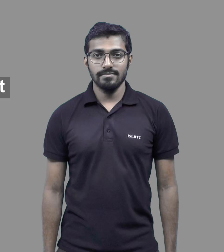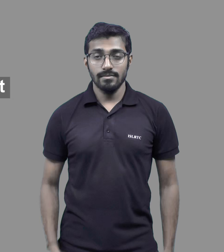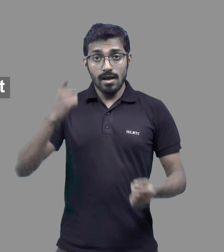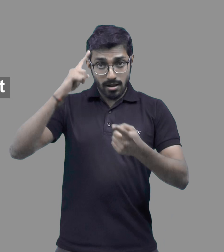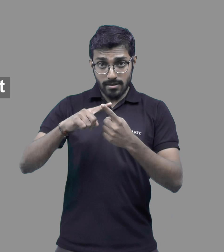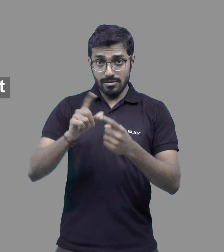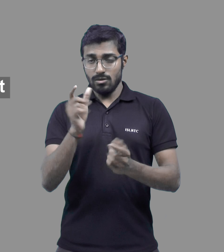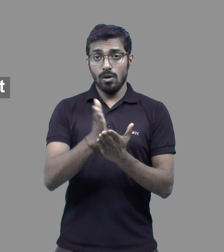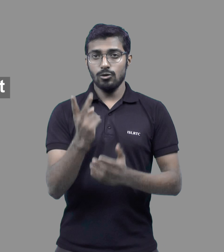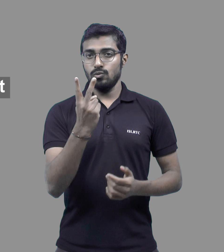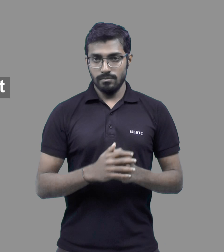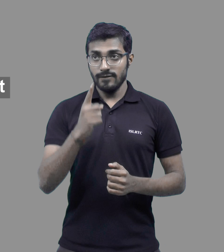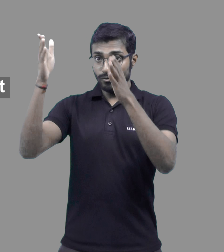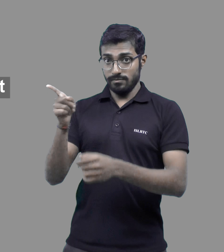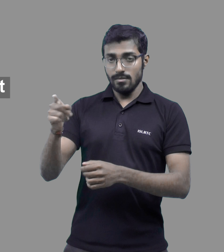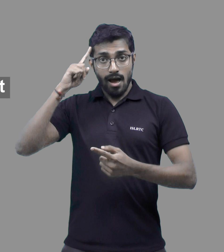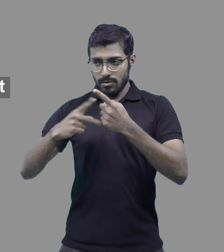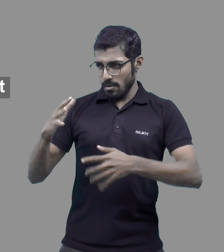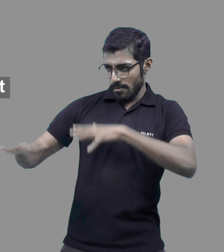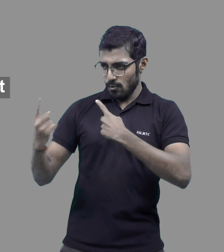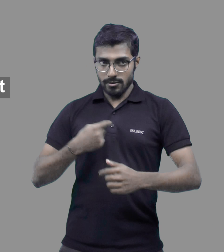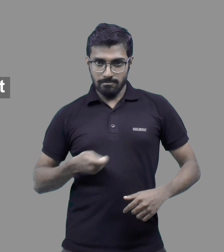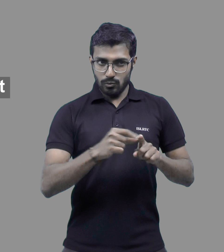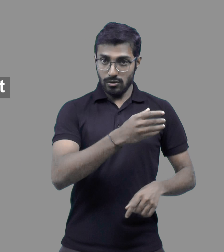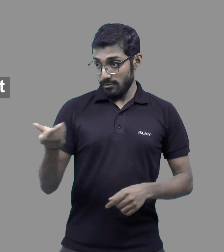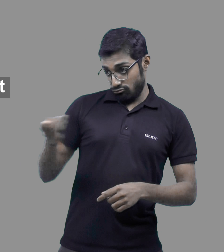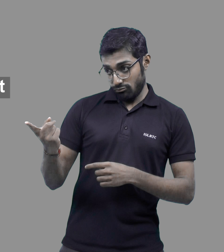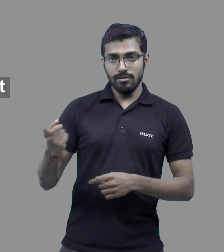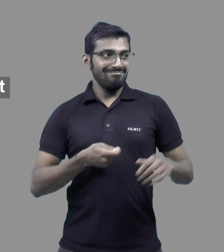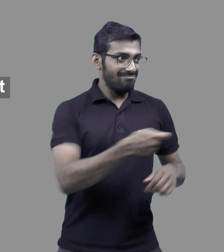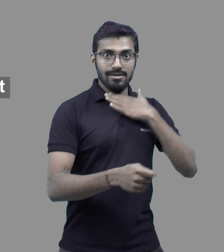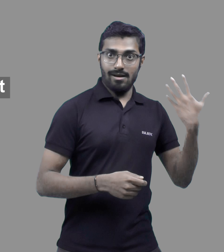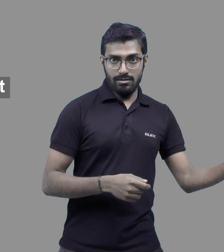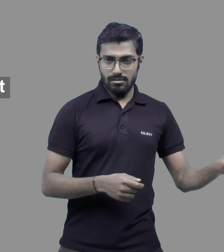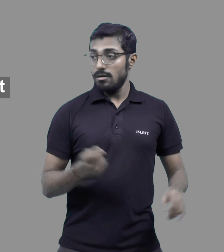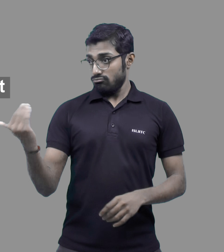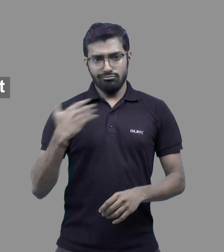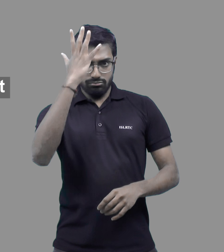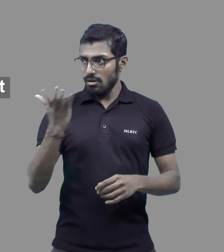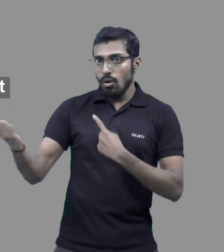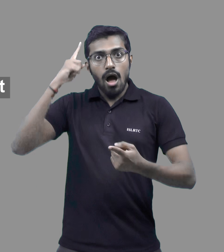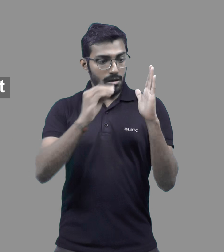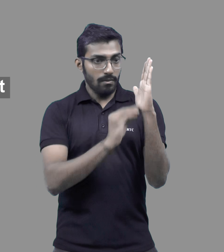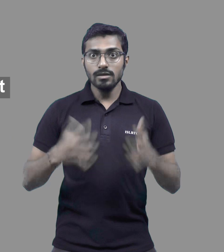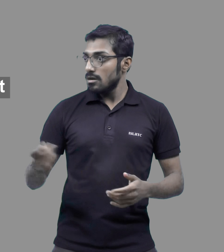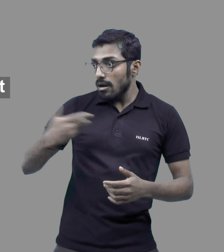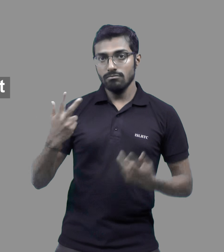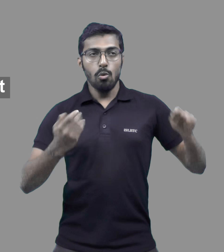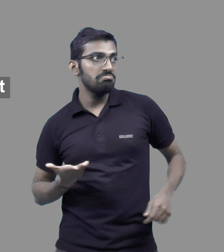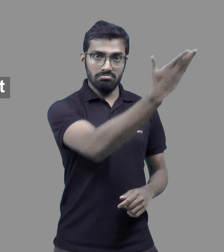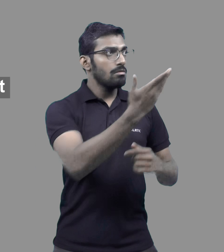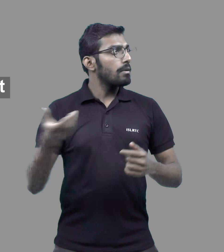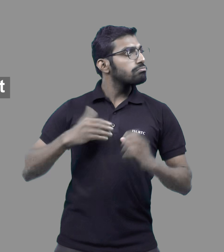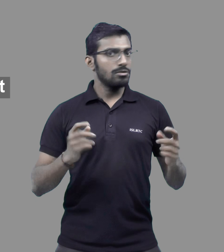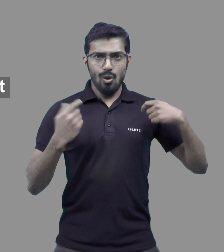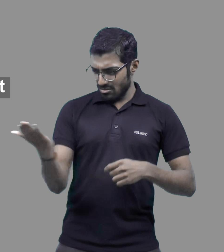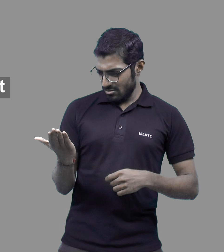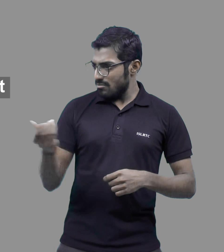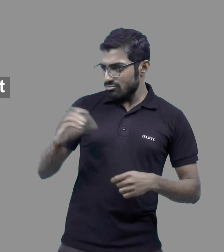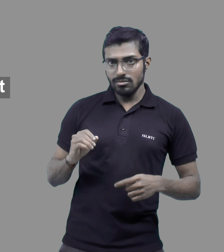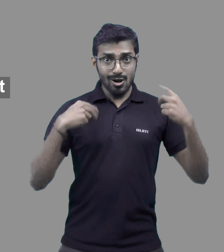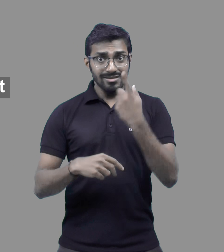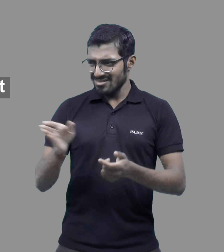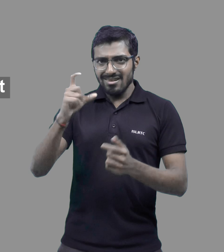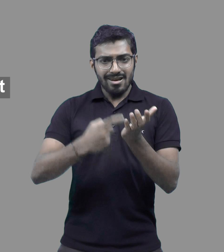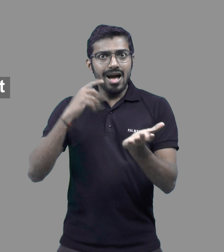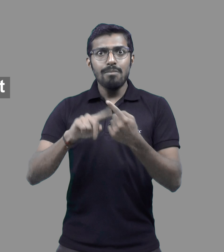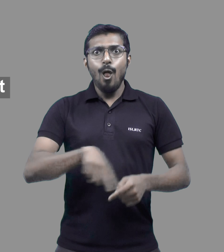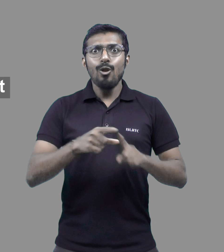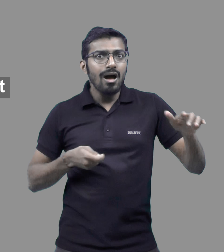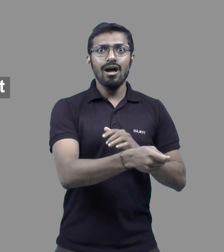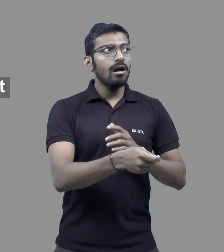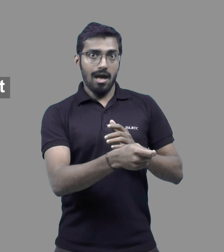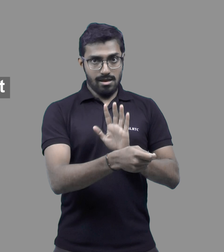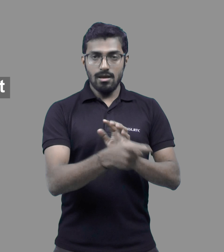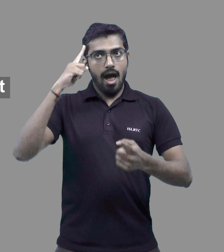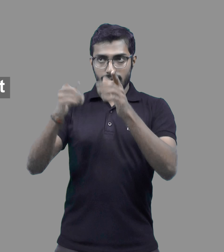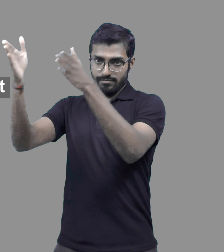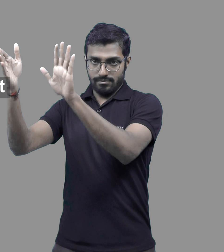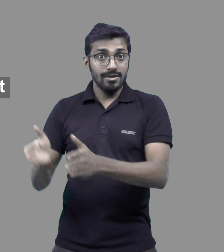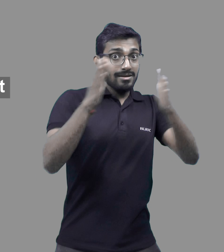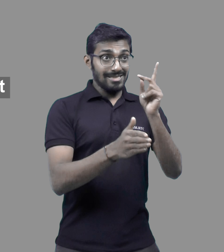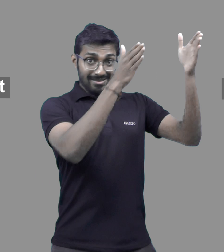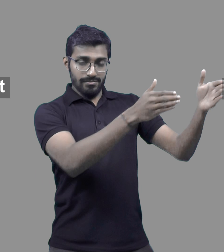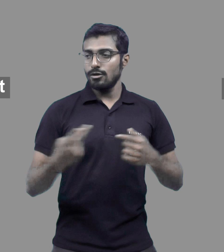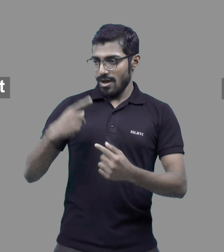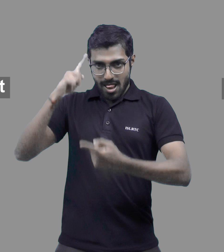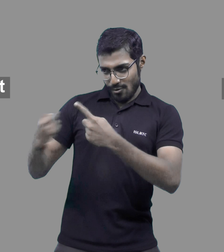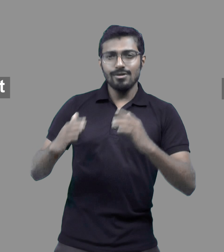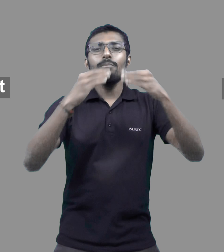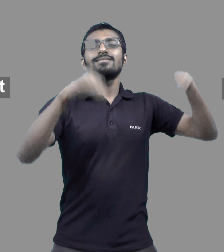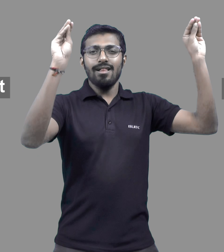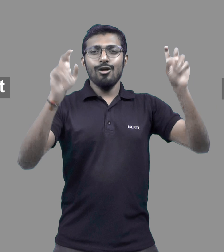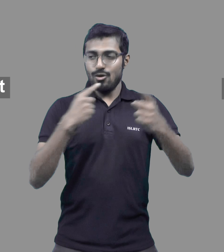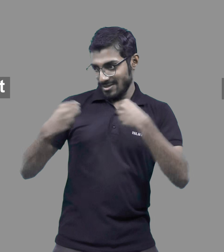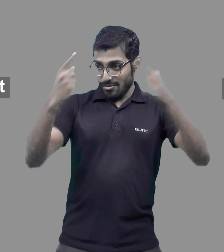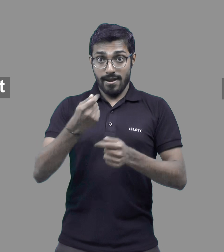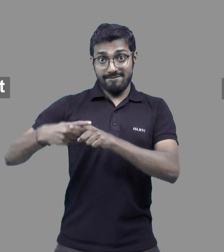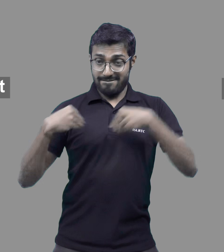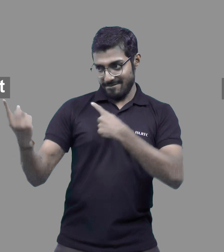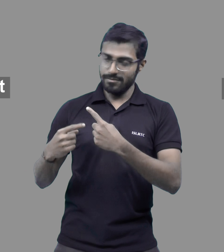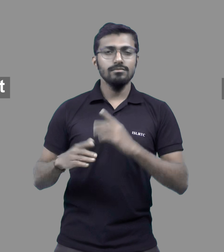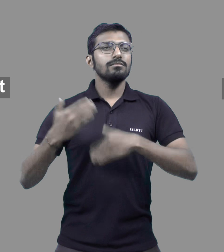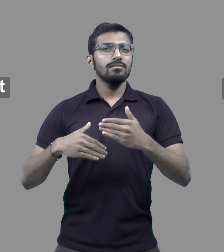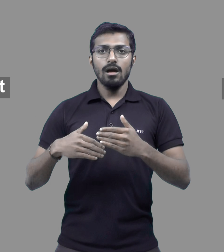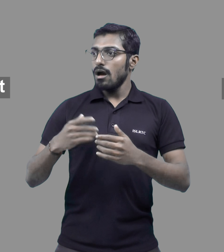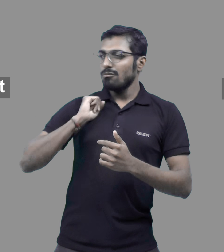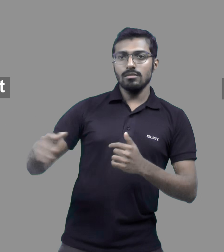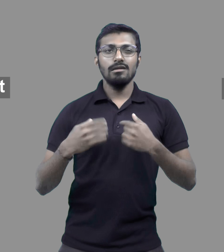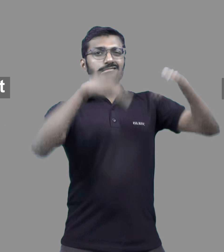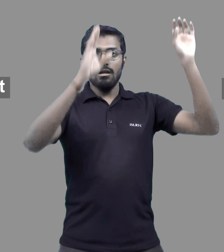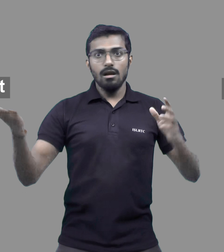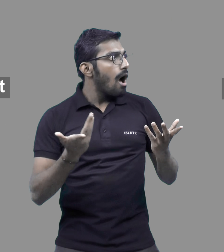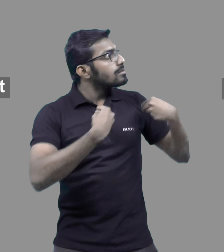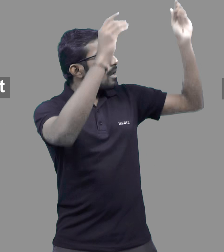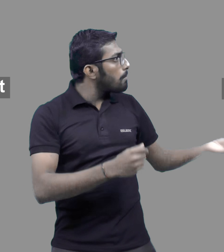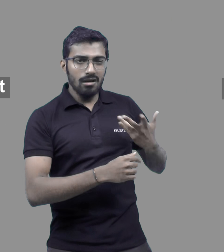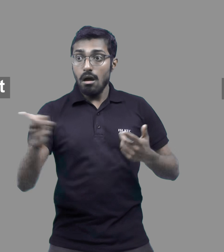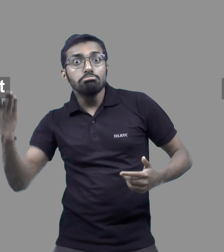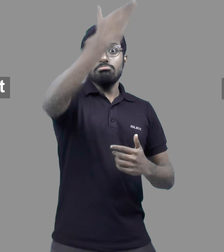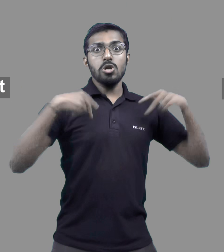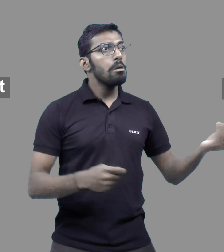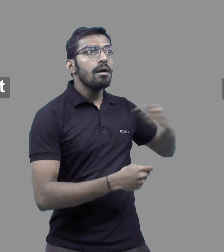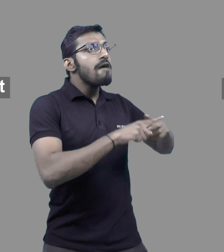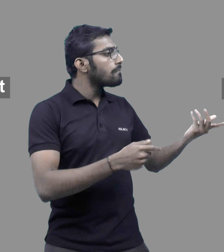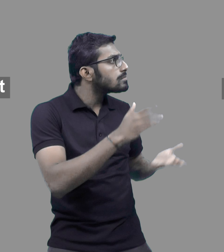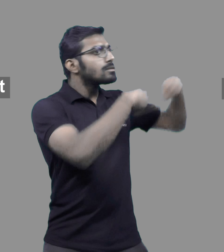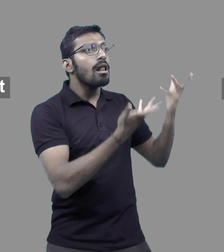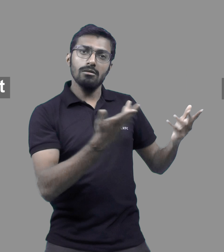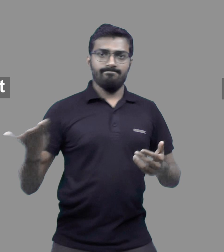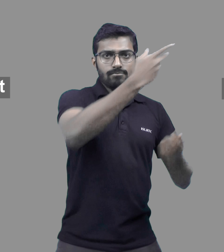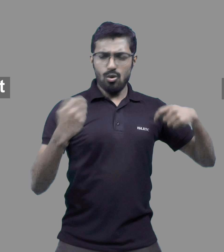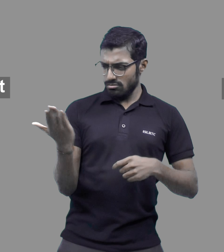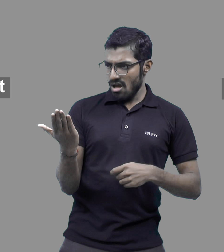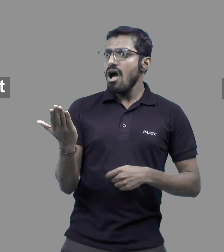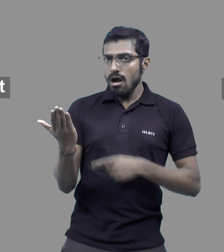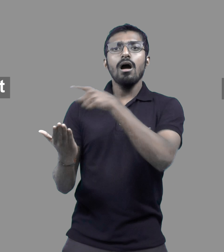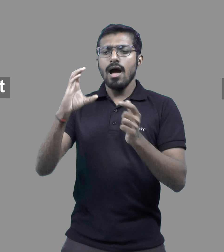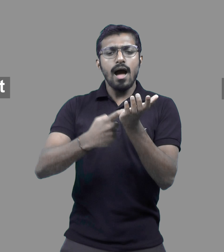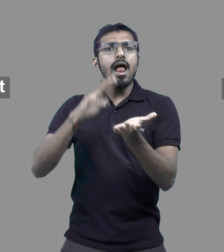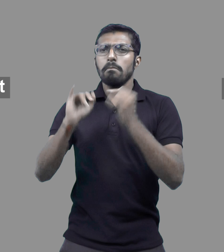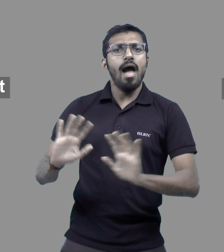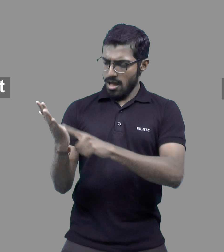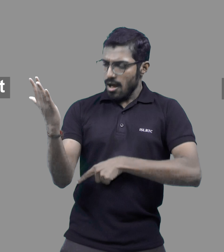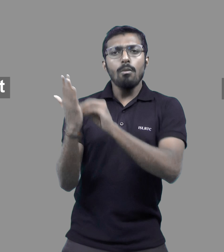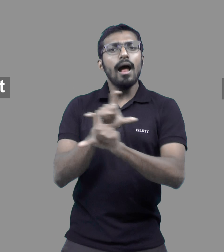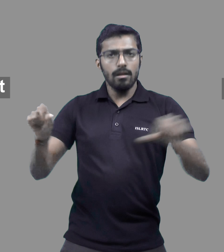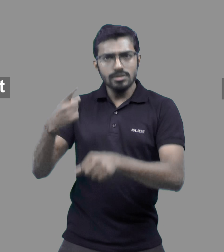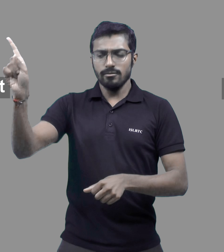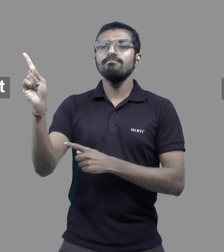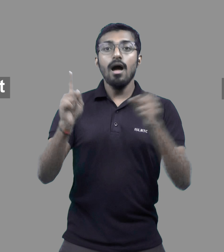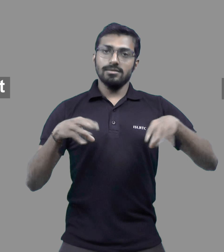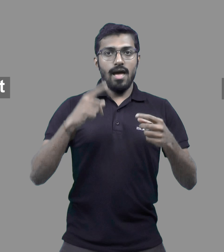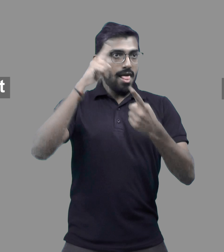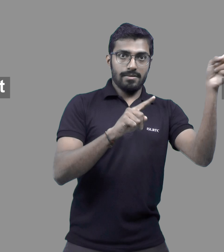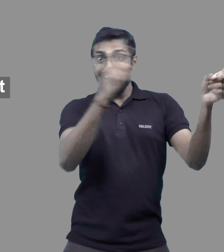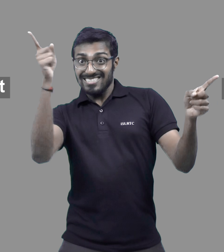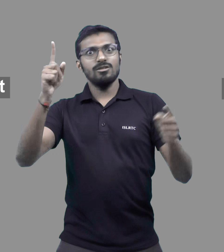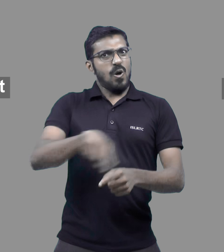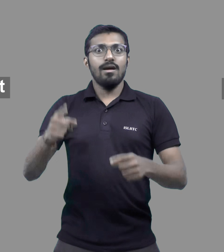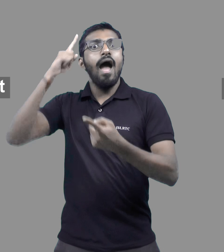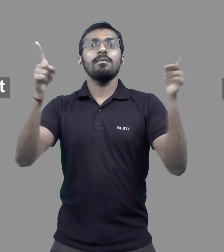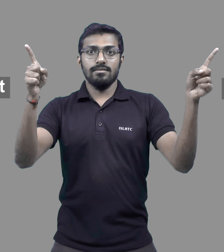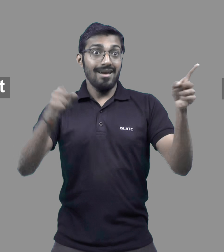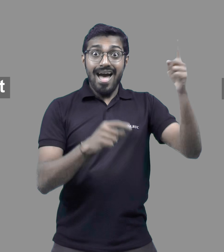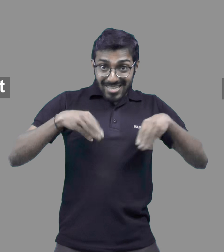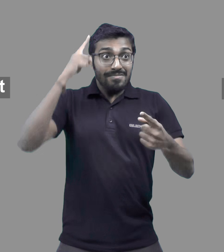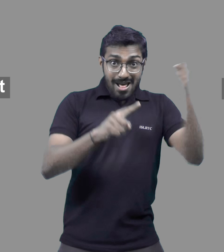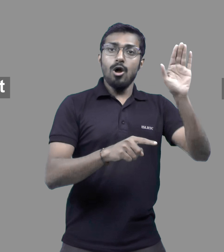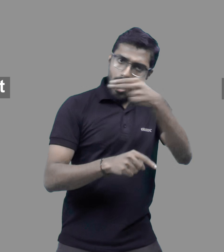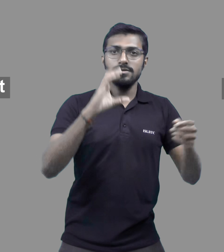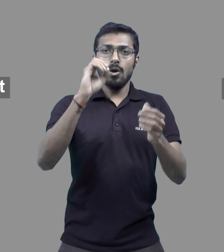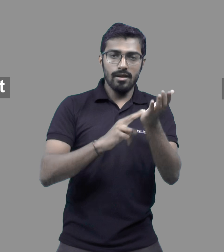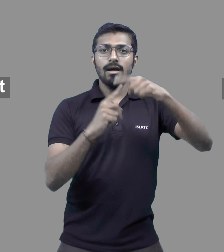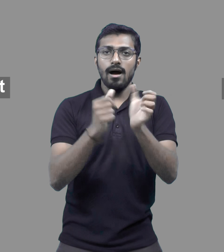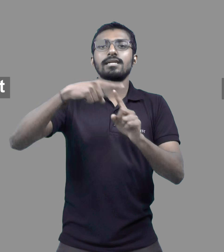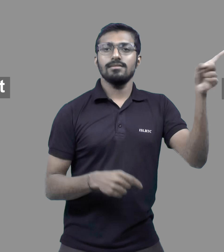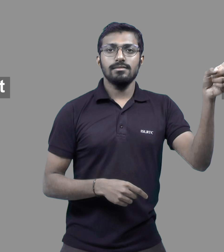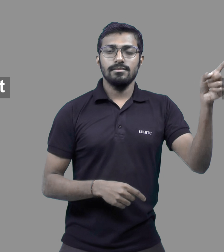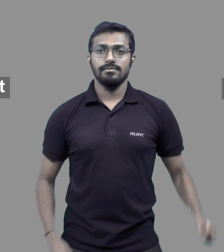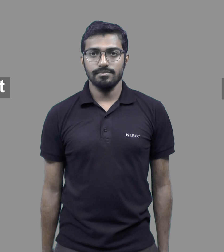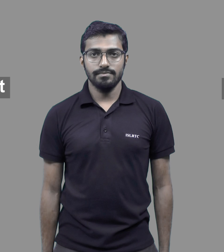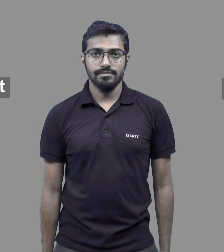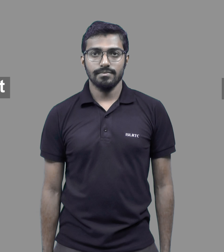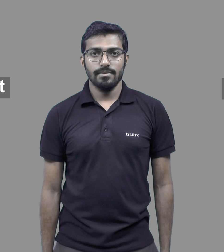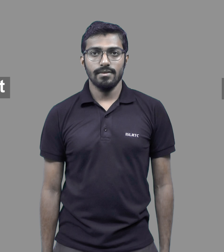Agreement & contract